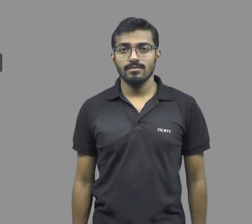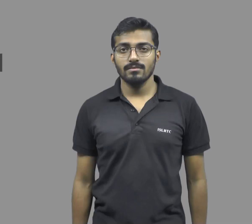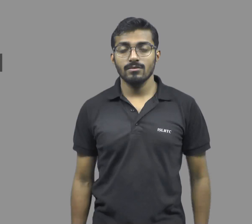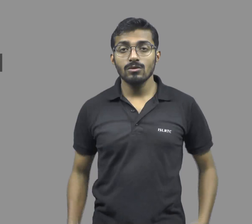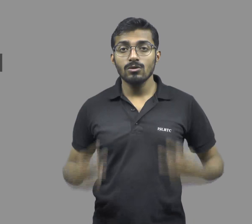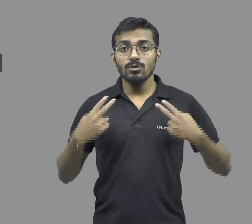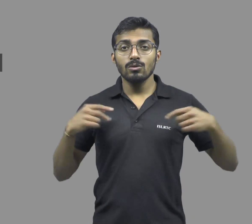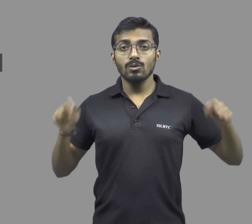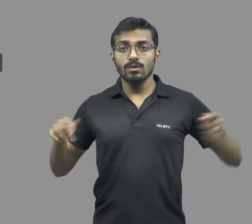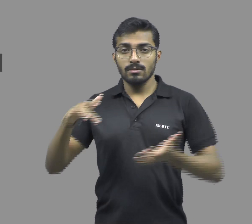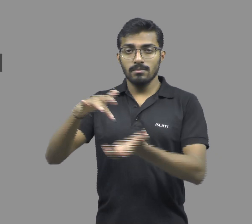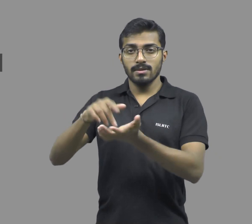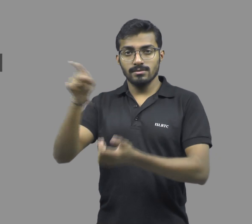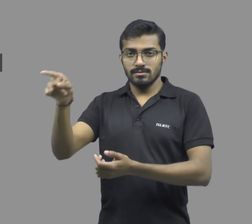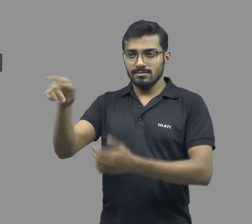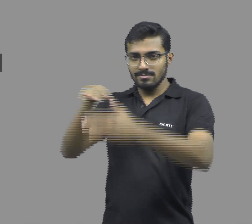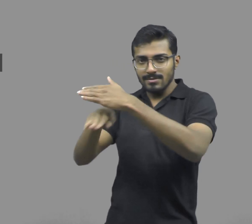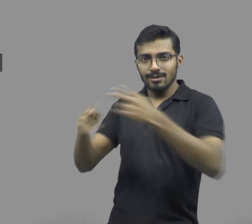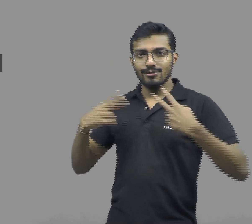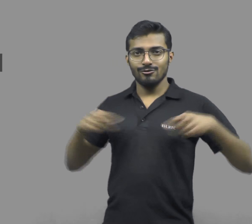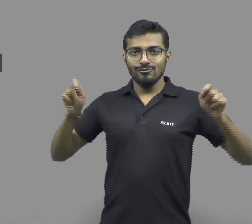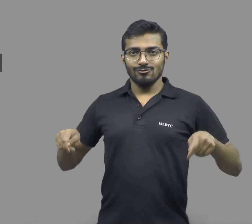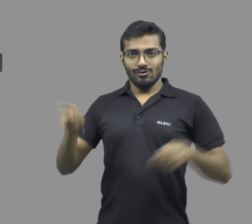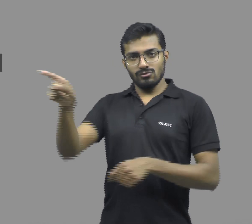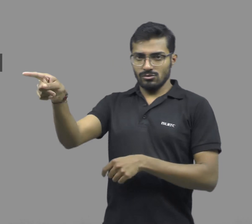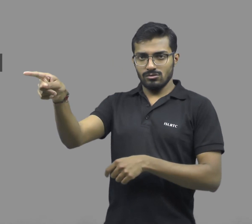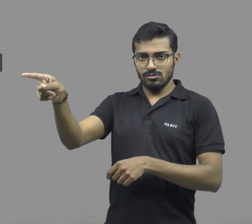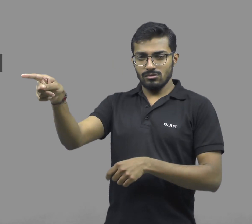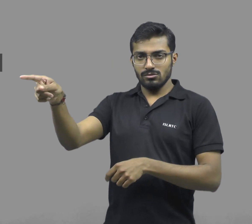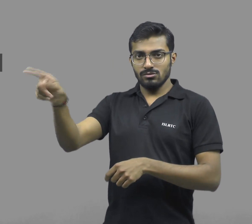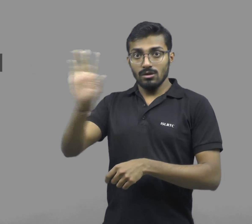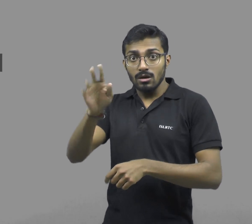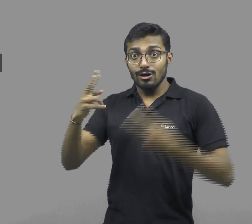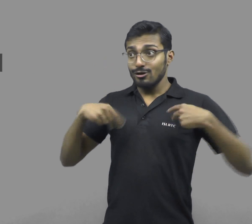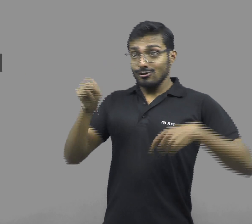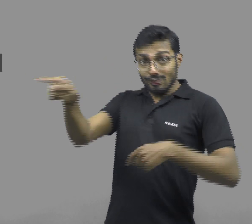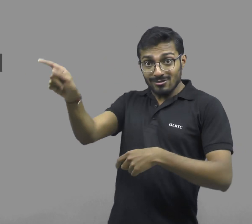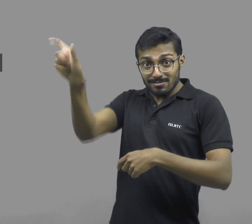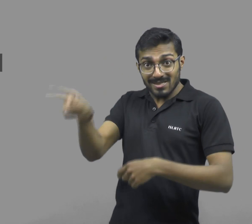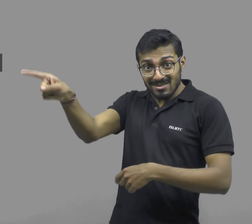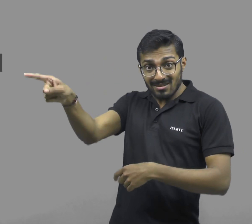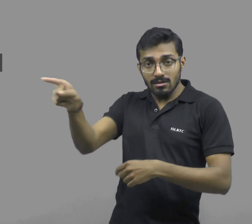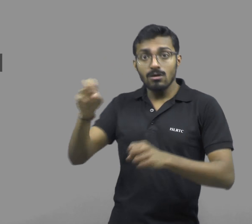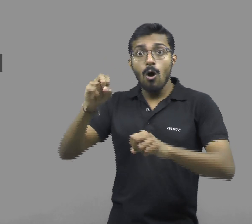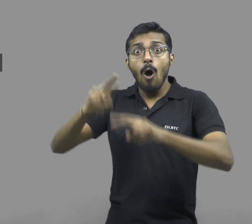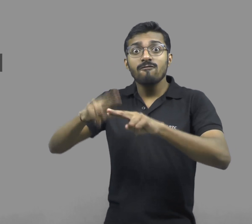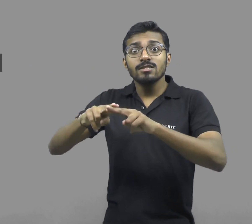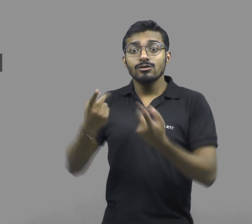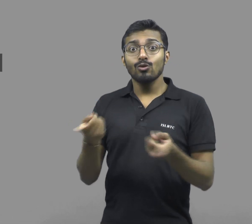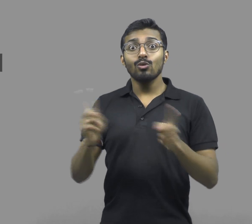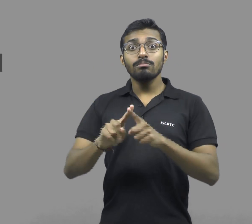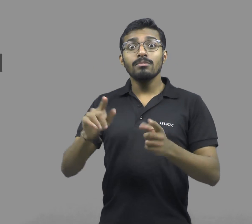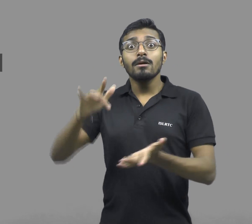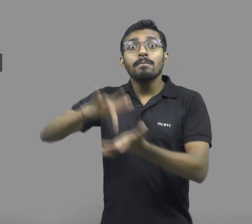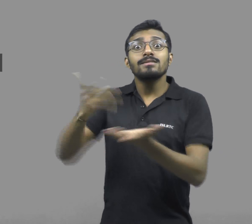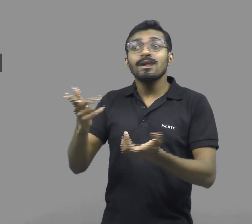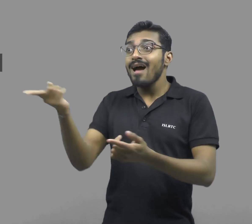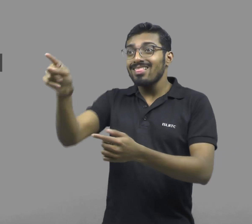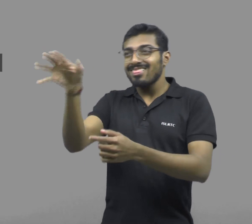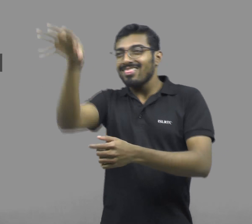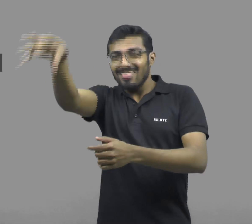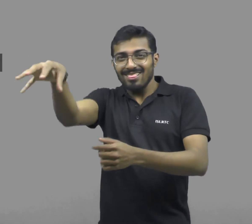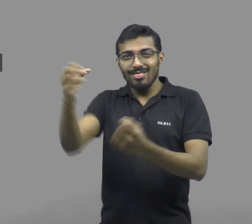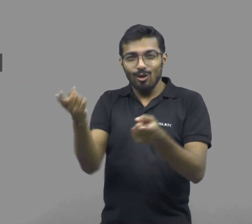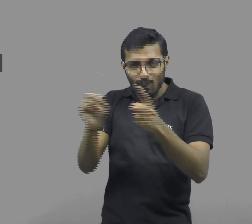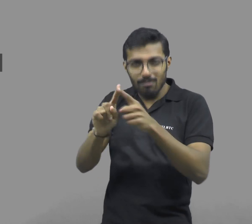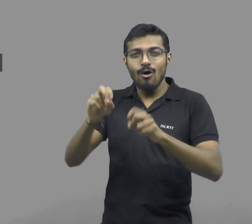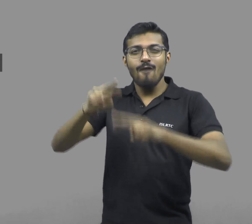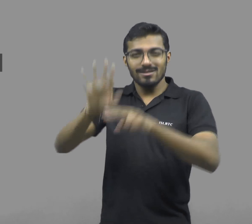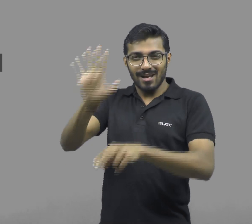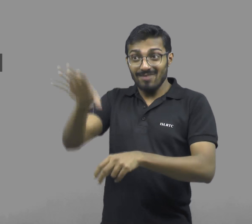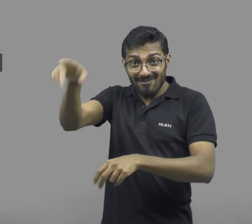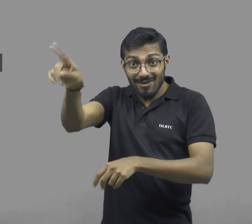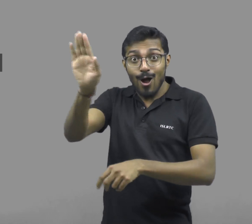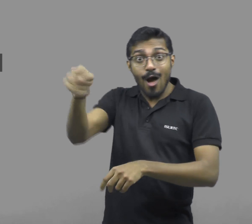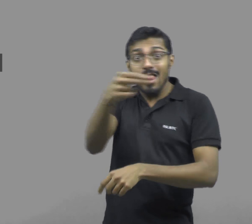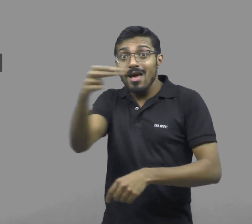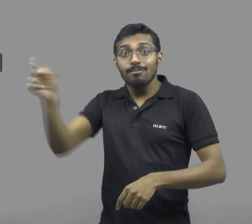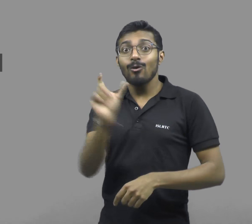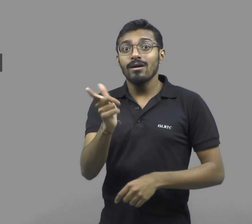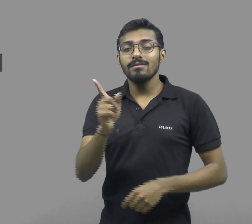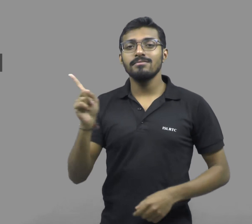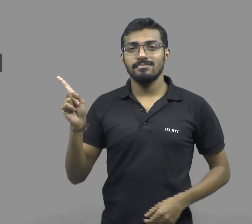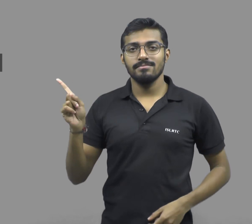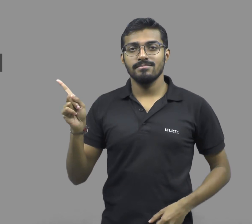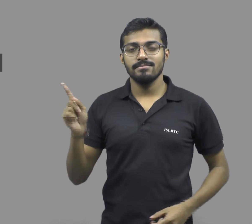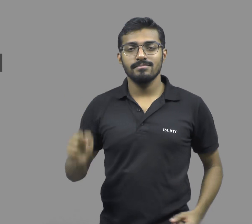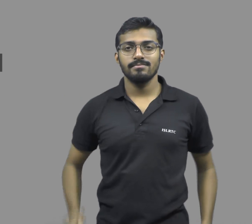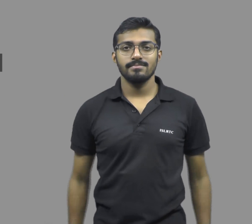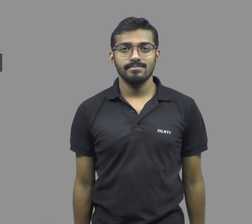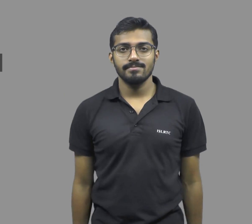Chamber